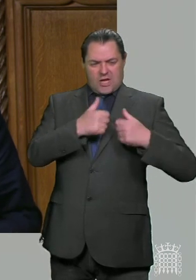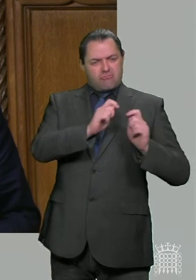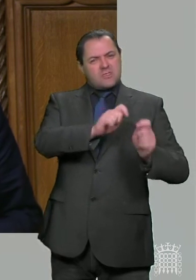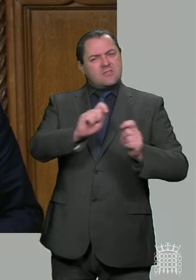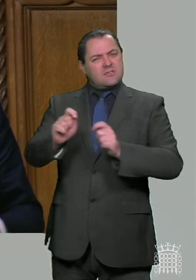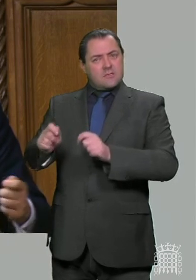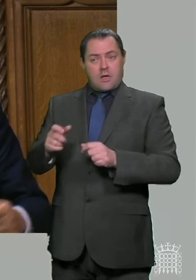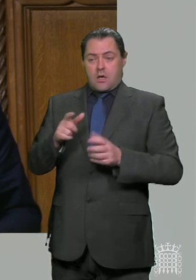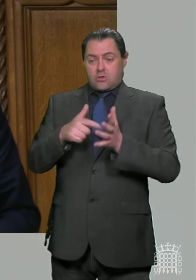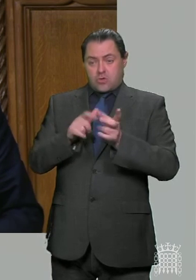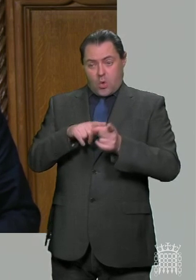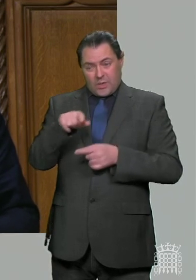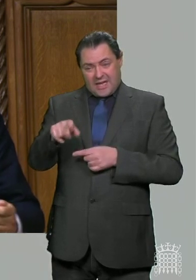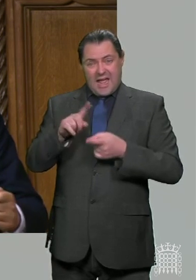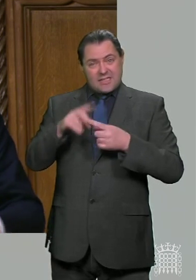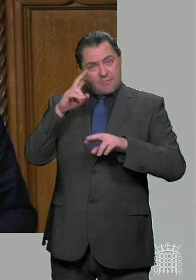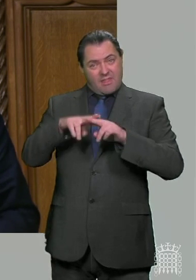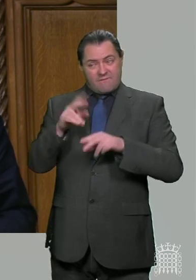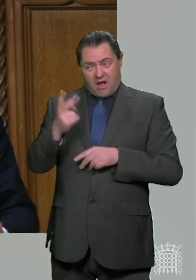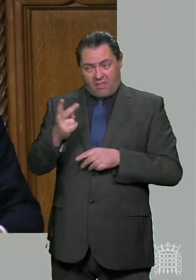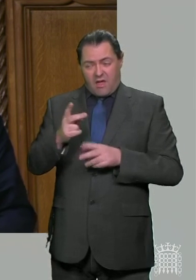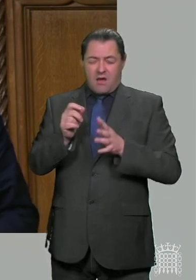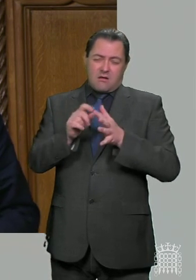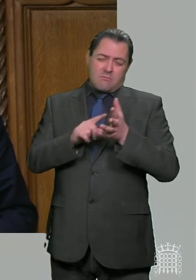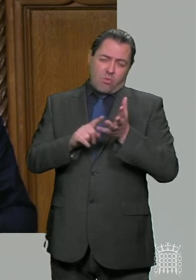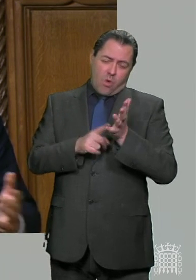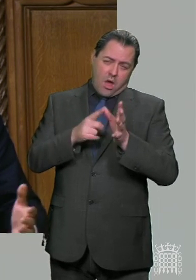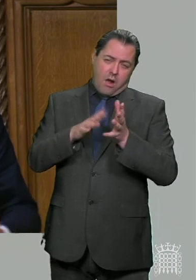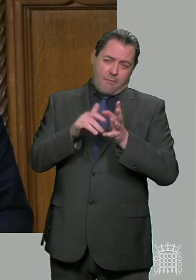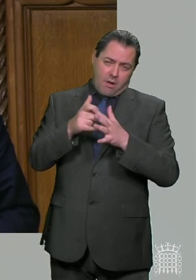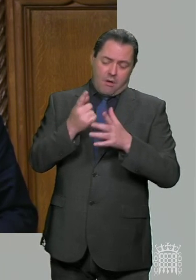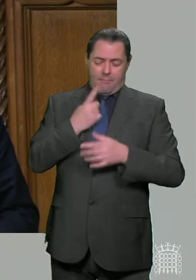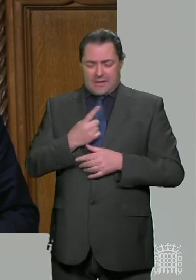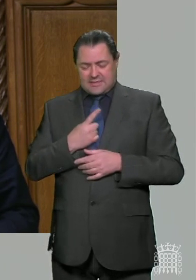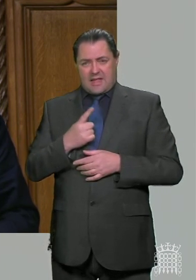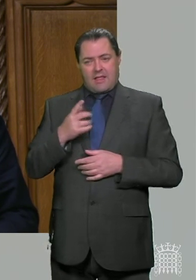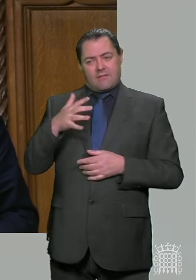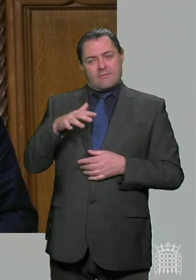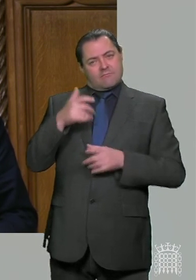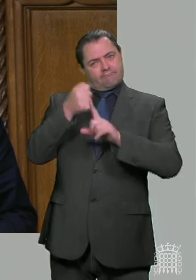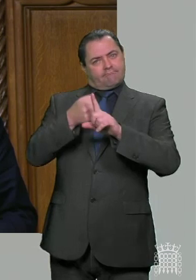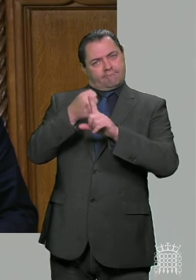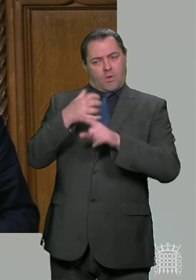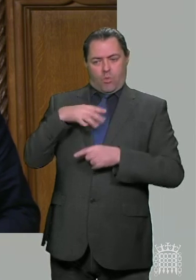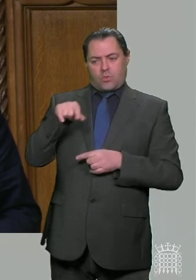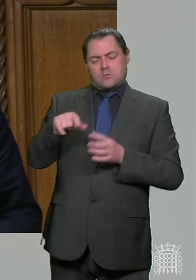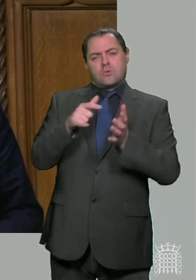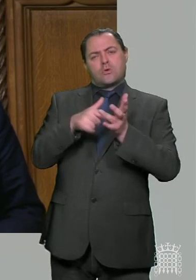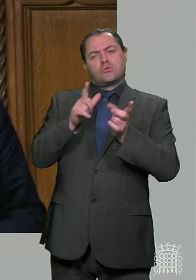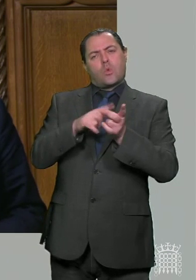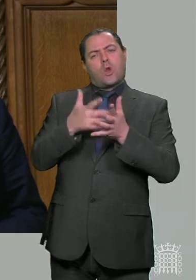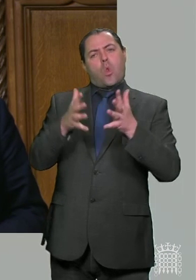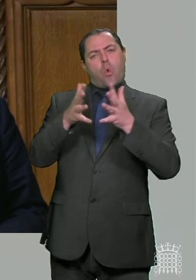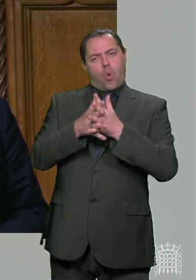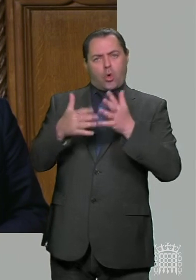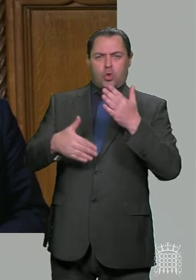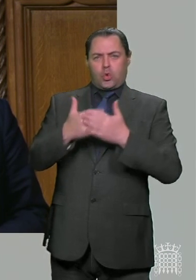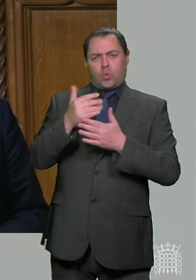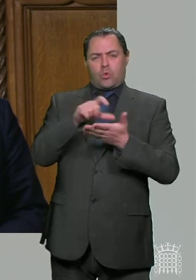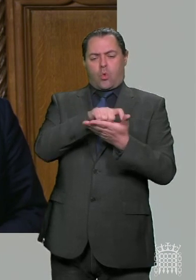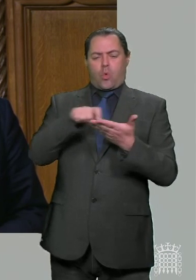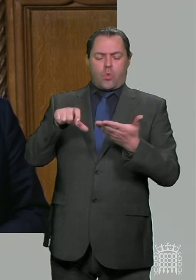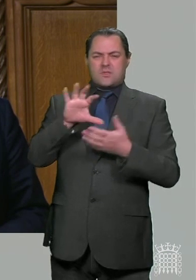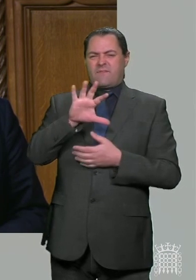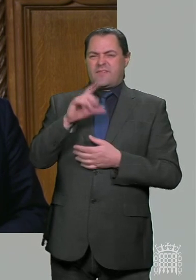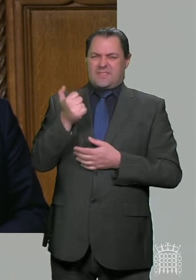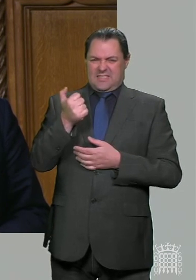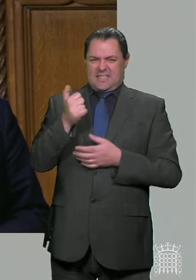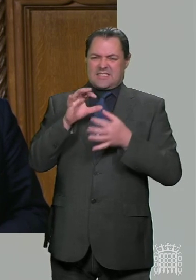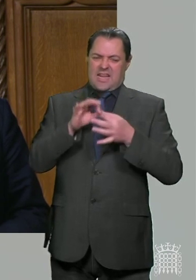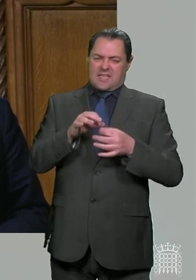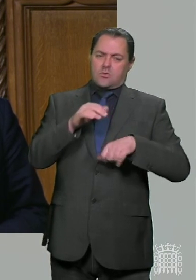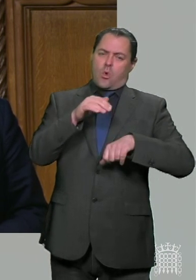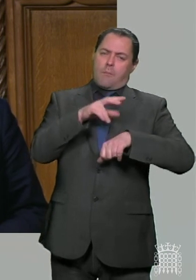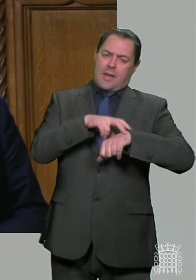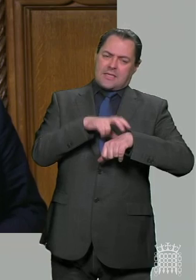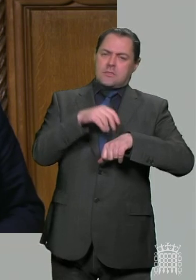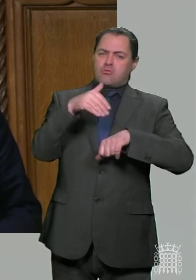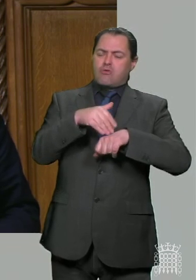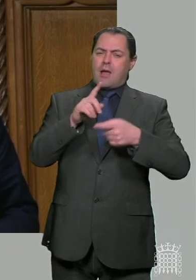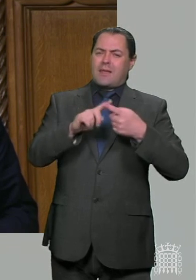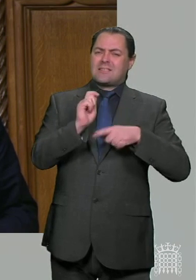Will he join Tony, Tony’s parents, Paula and Mark, me and many others around the country in campaigning for Tony’s law—new clause 56 to the Police, Crime, Sentencing and Courts Bill?